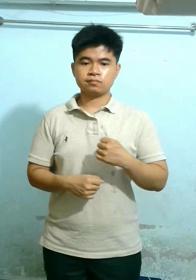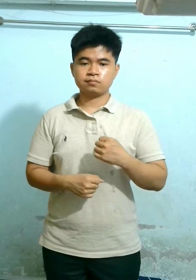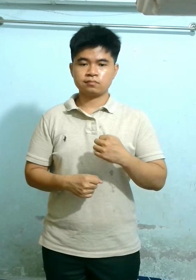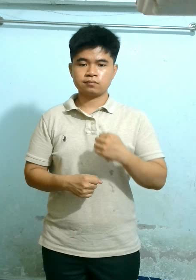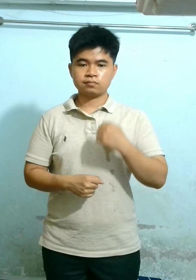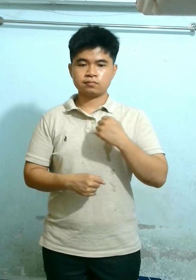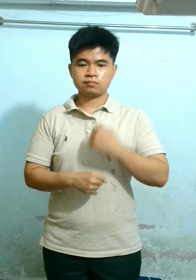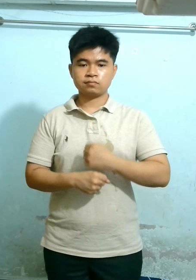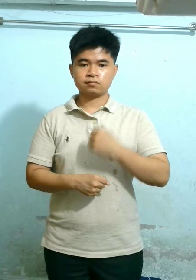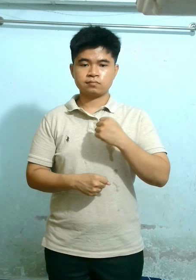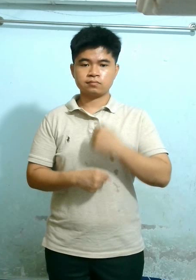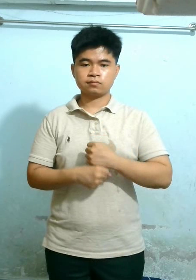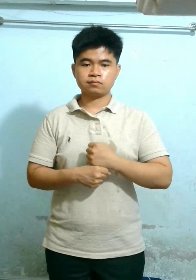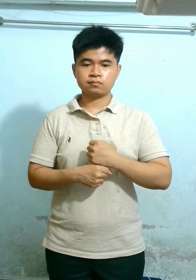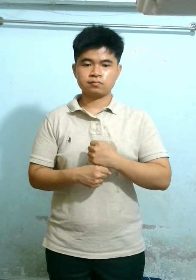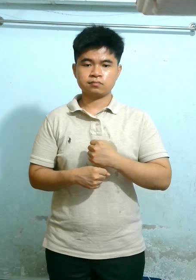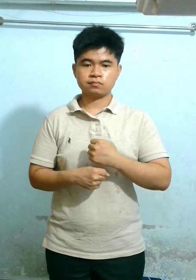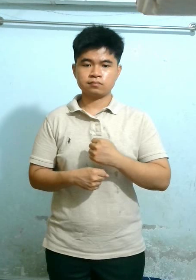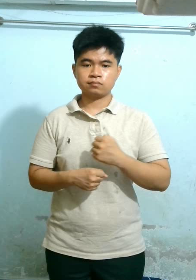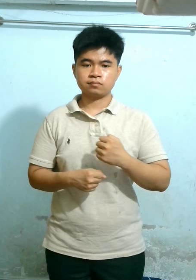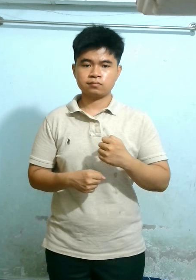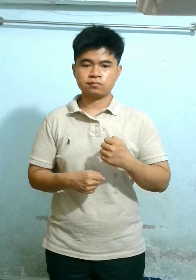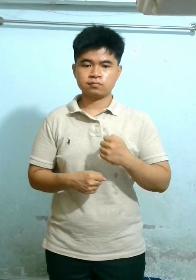cong viec